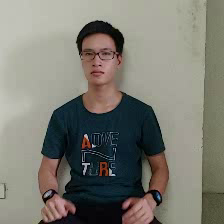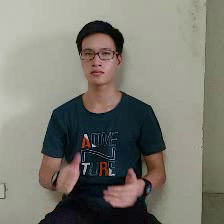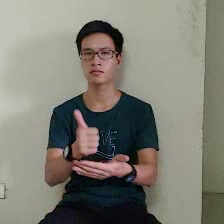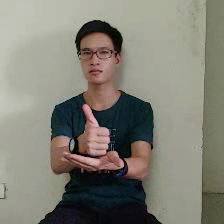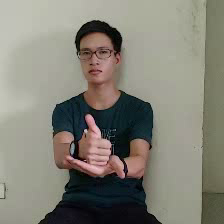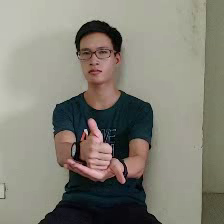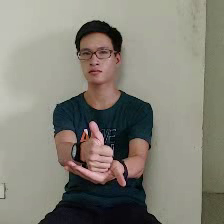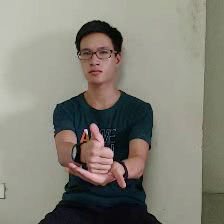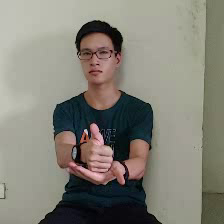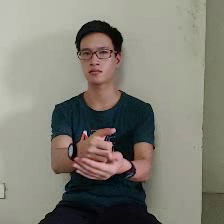Giúp